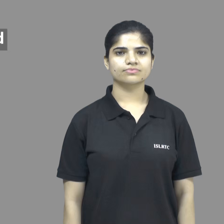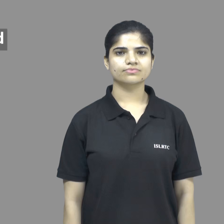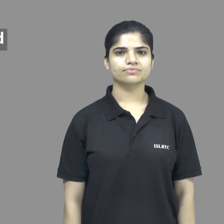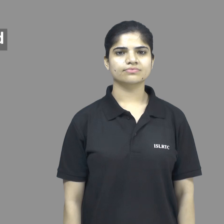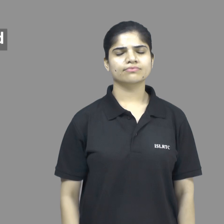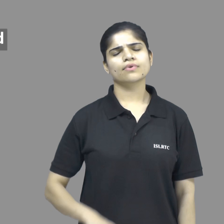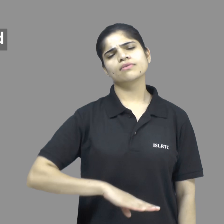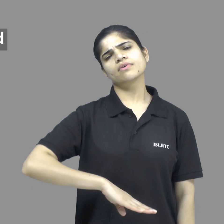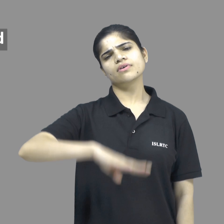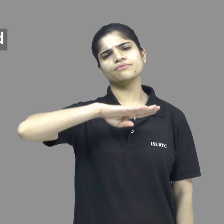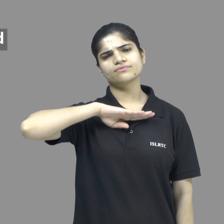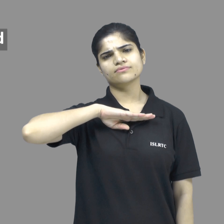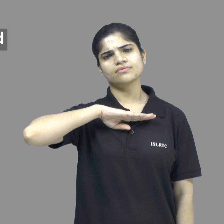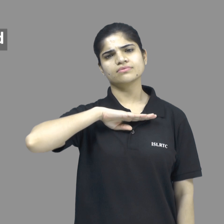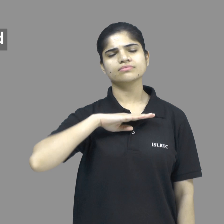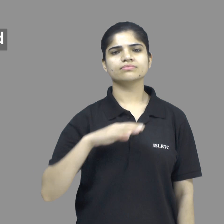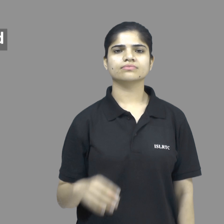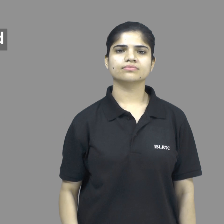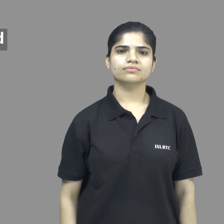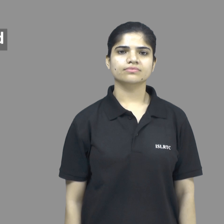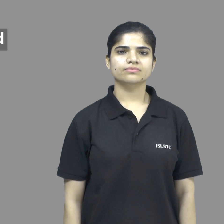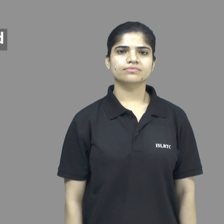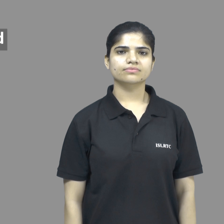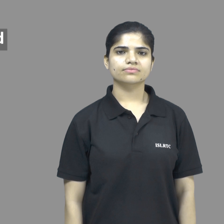Satisfied